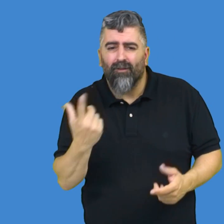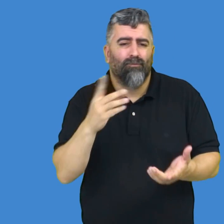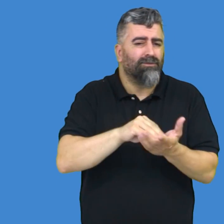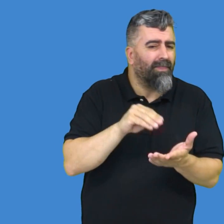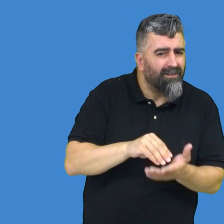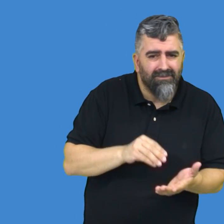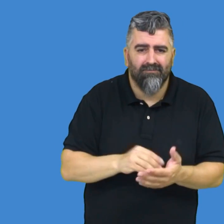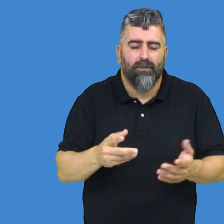vez